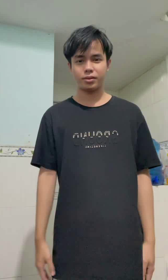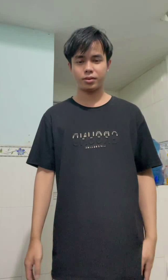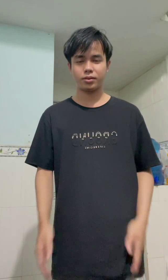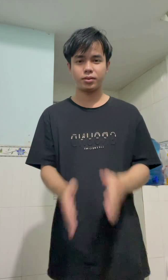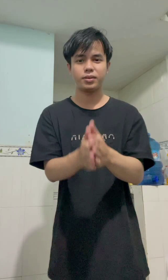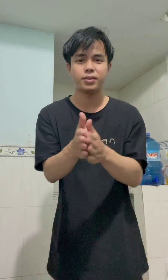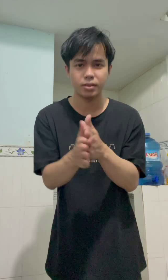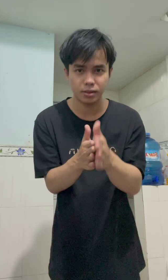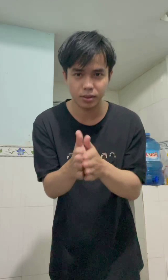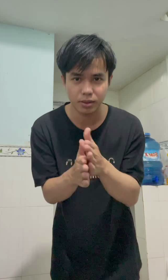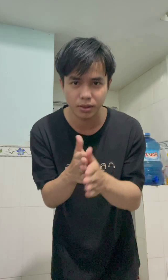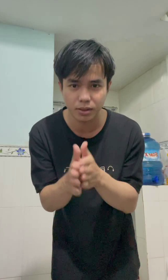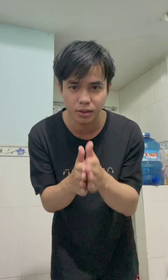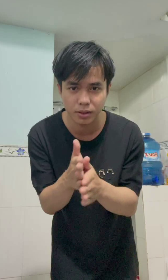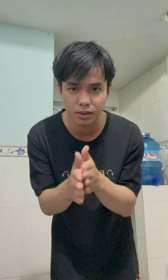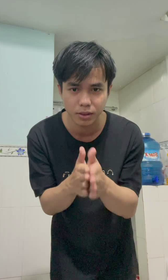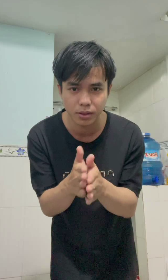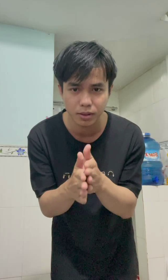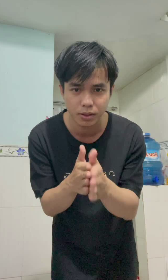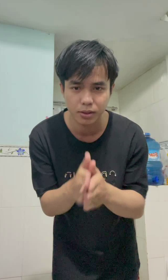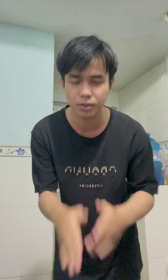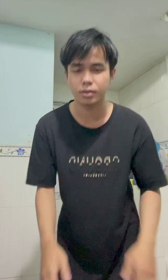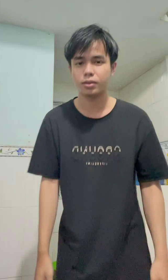hung thu